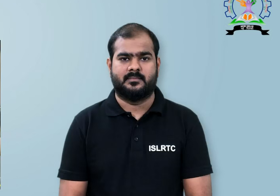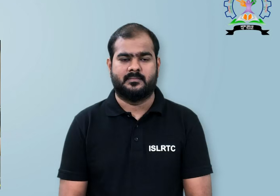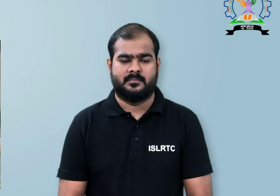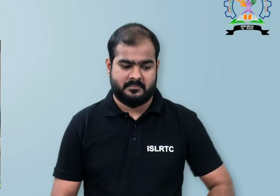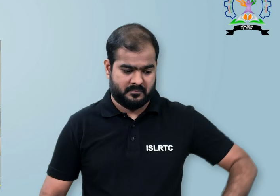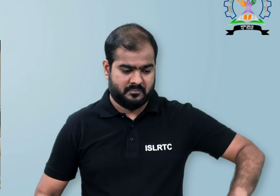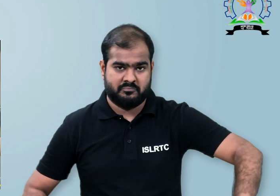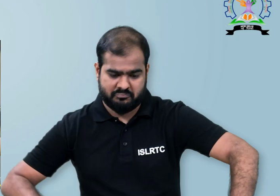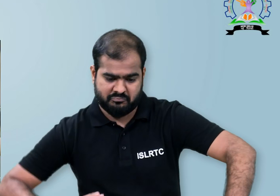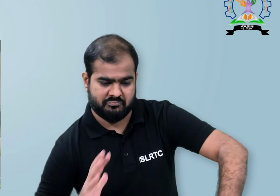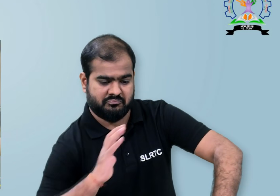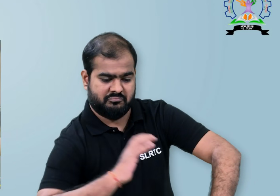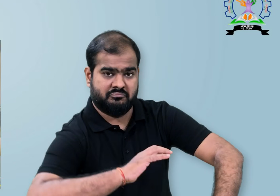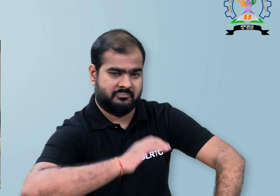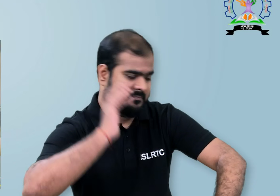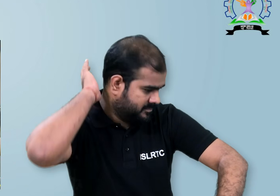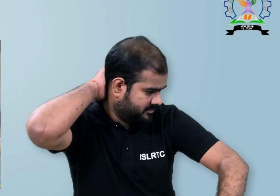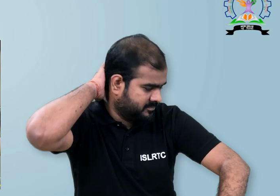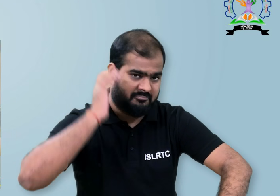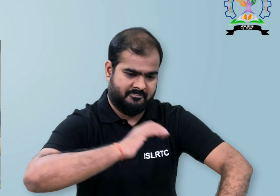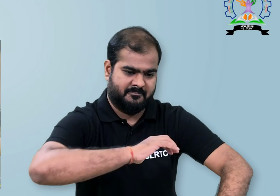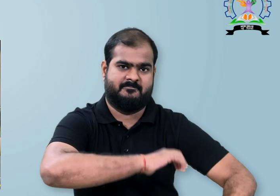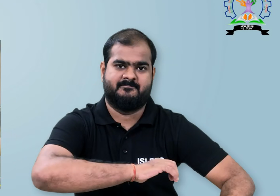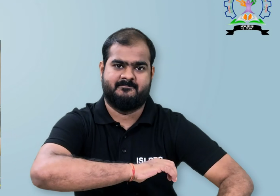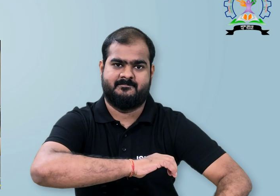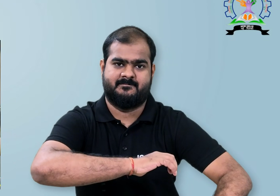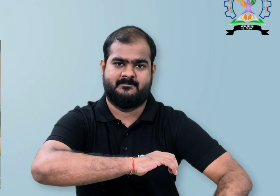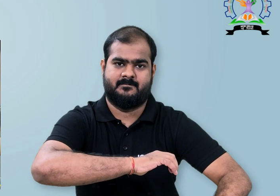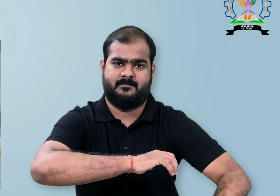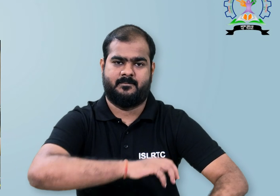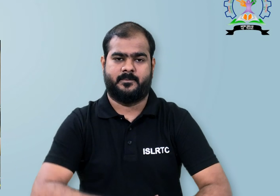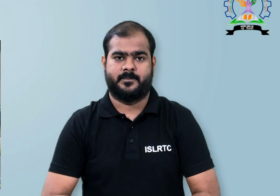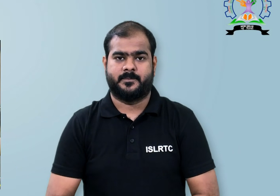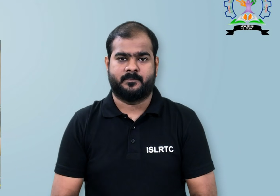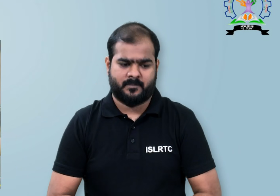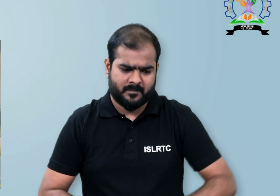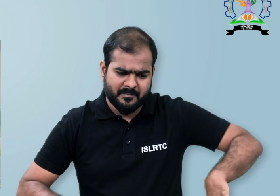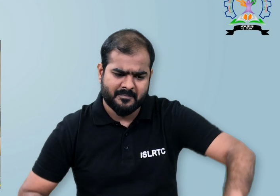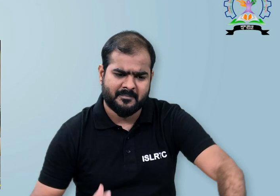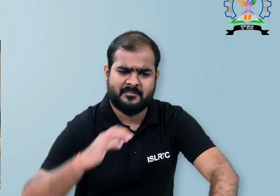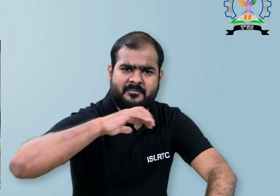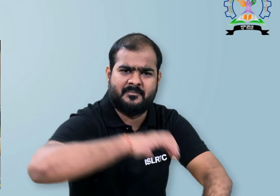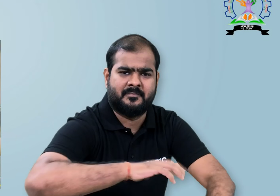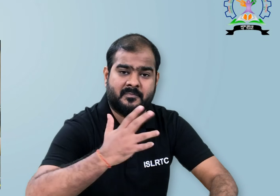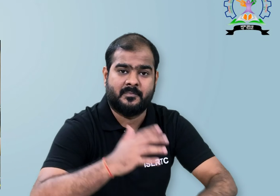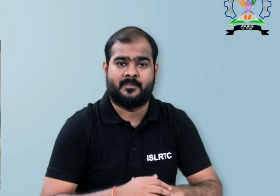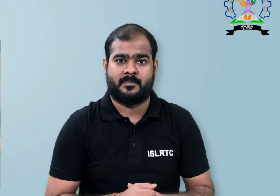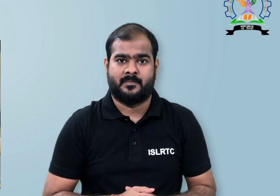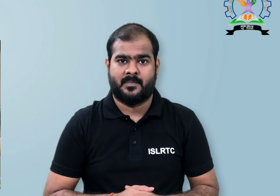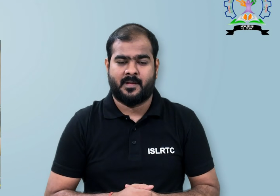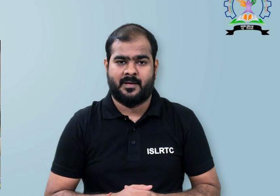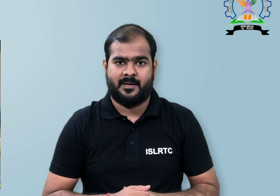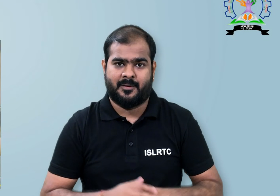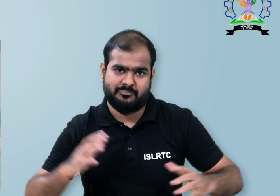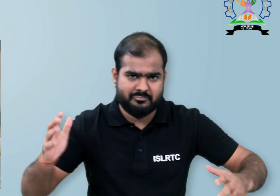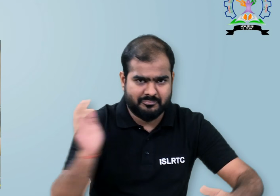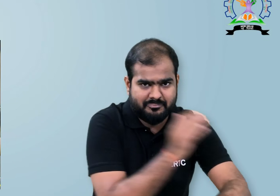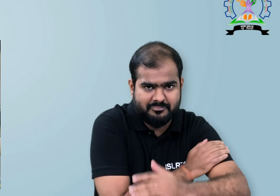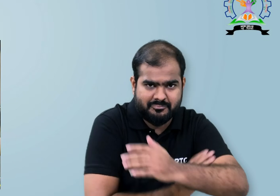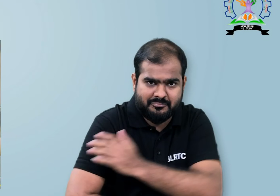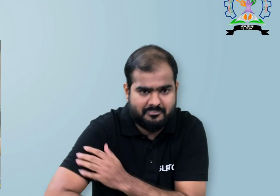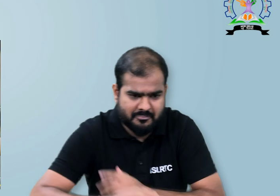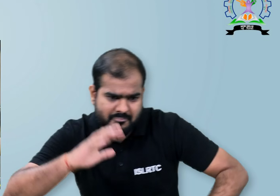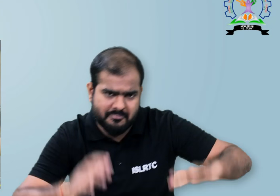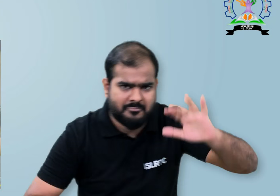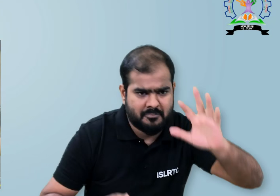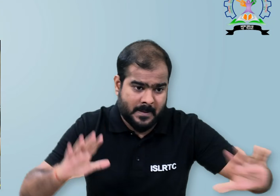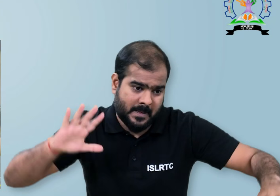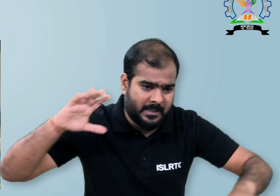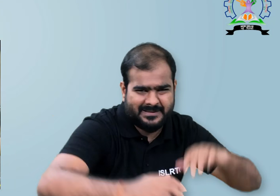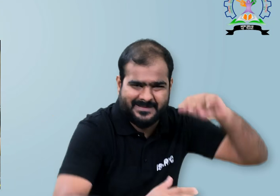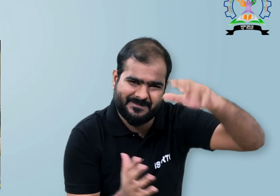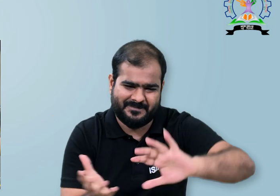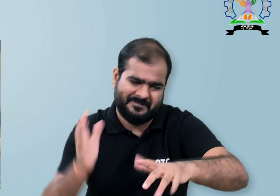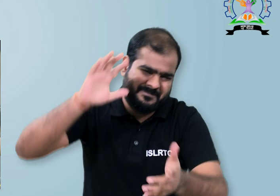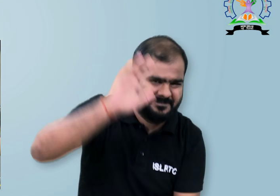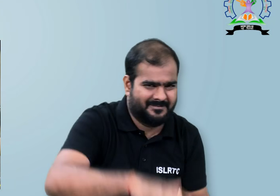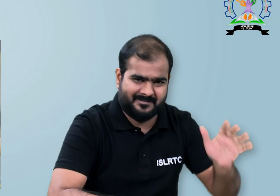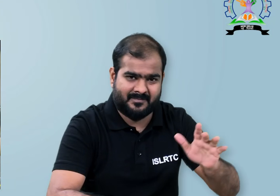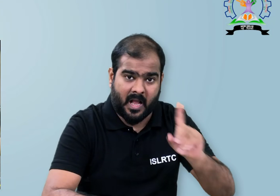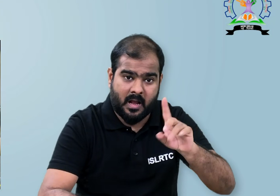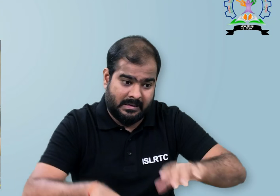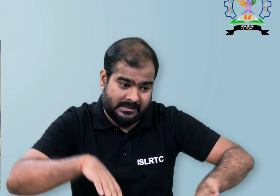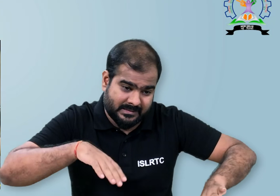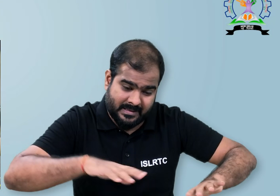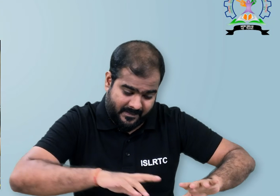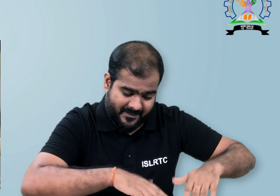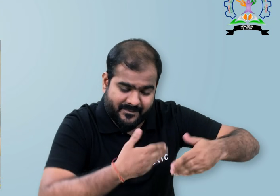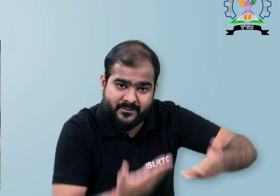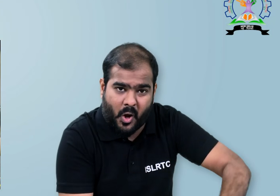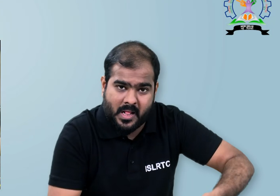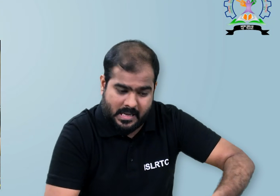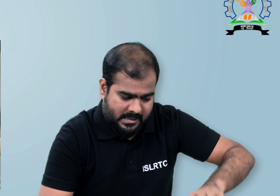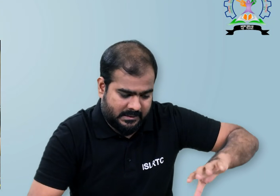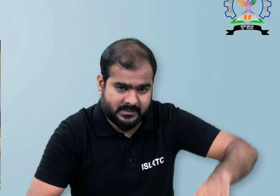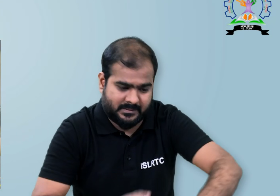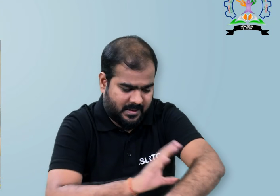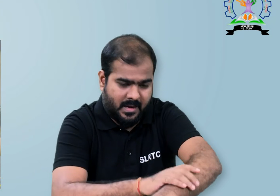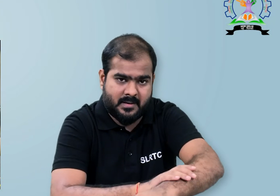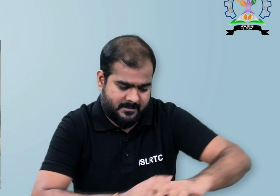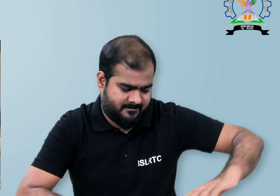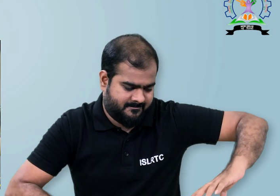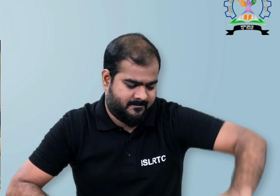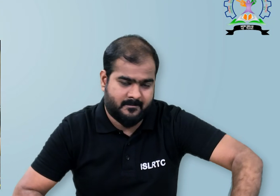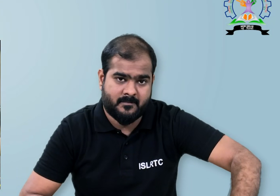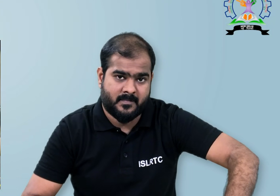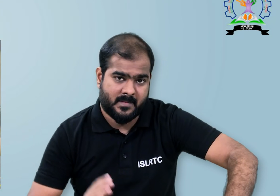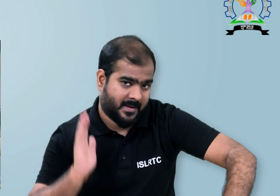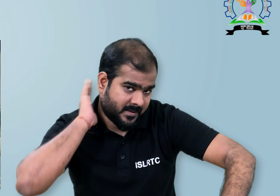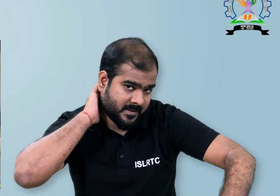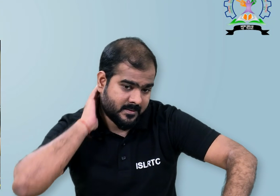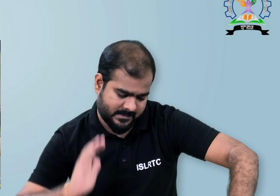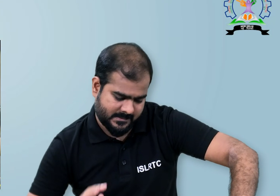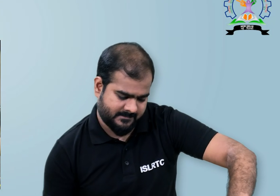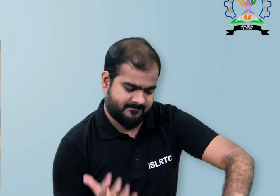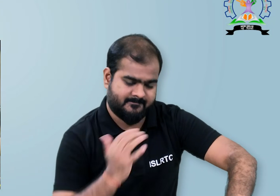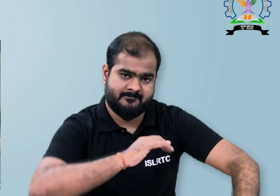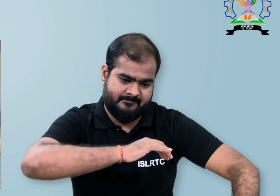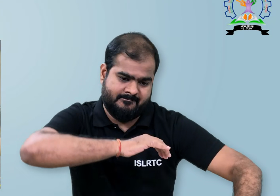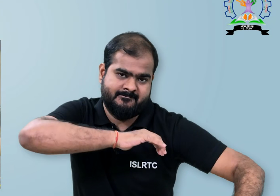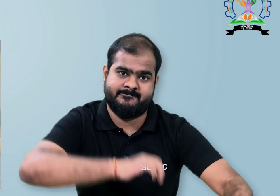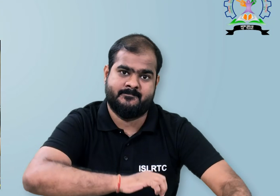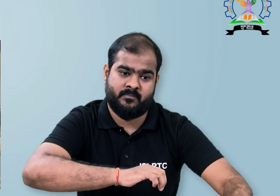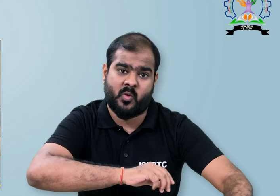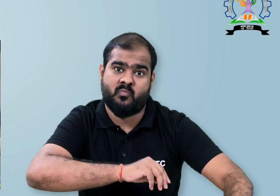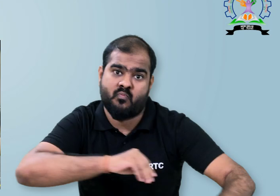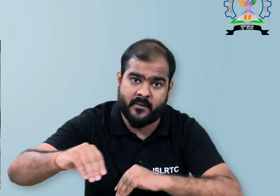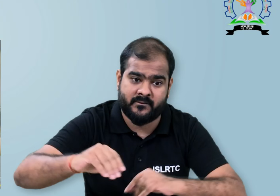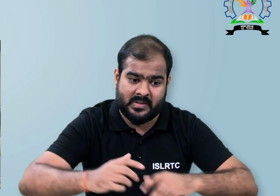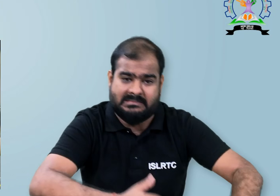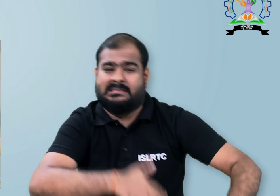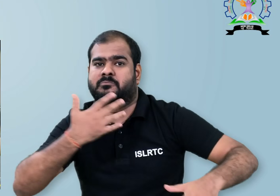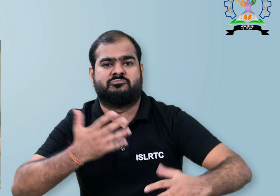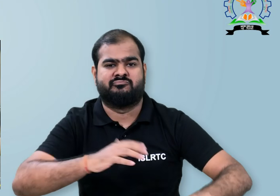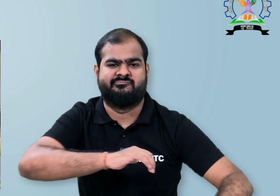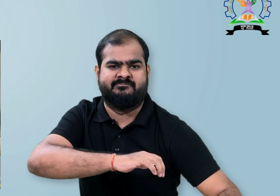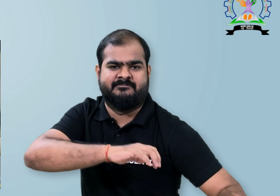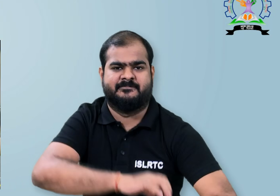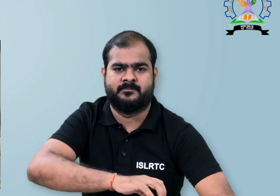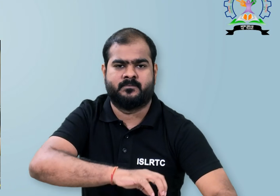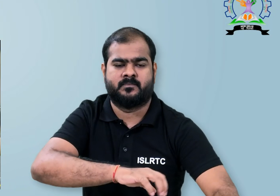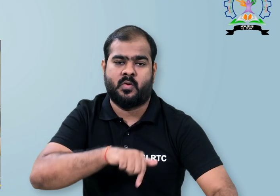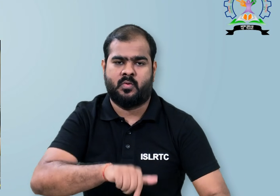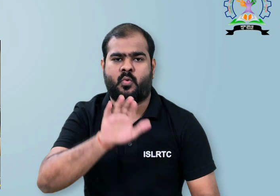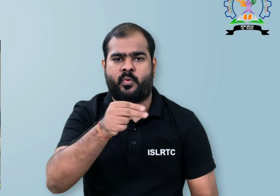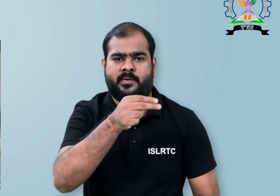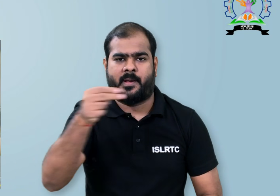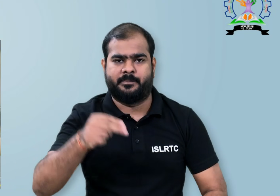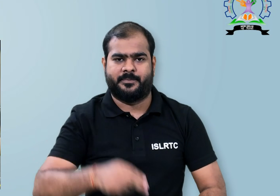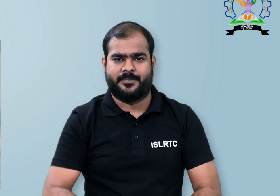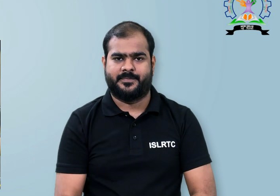Half Nelson A half nelson is a wrestling hold in which the wrestler puts one arm under the opponent's arm and locks the hand behind the opponent's neck. This hold is used to control the opponent and can be employed to turn them onto their back for a pin.